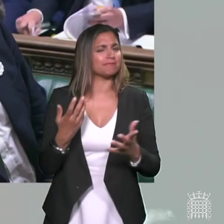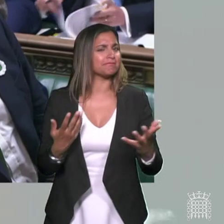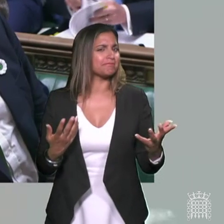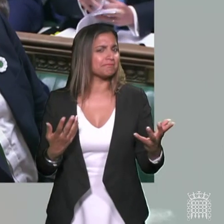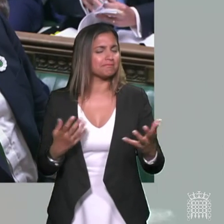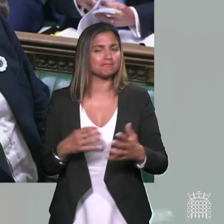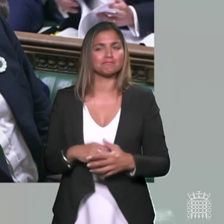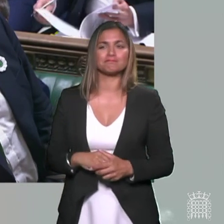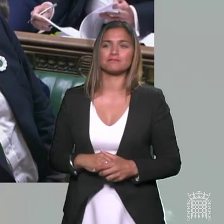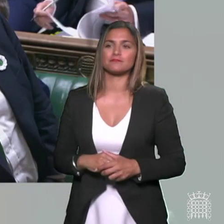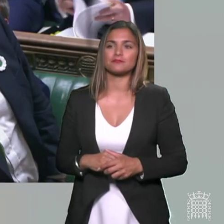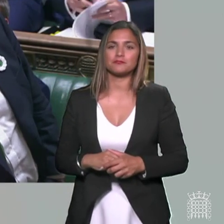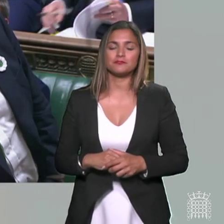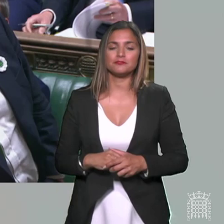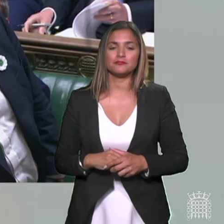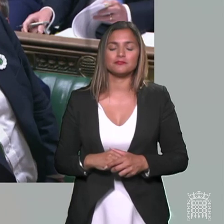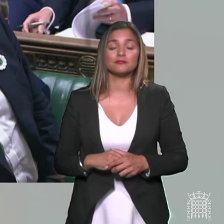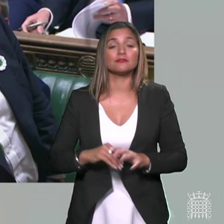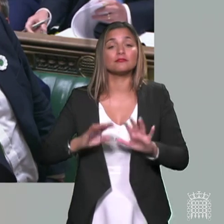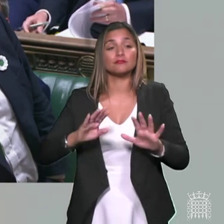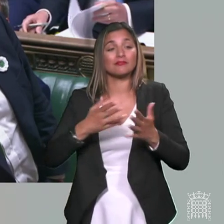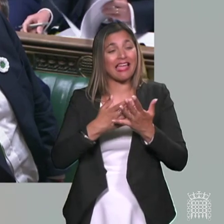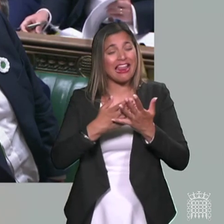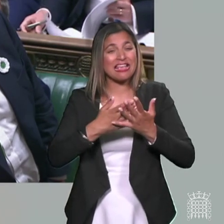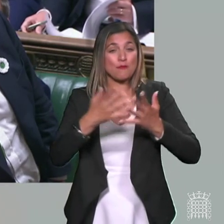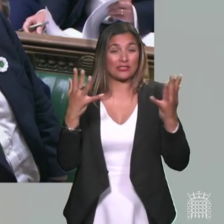Let me just tell him that any one of them would wipe the floor—